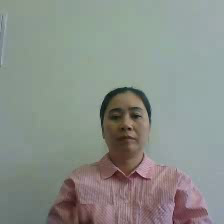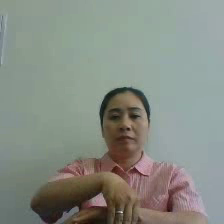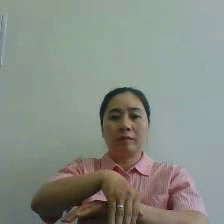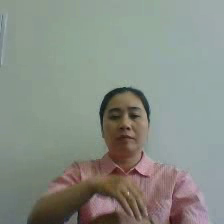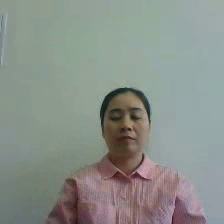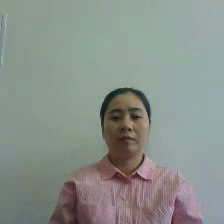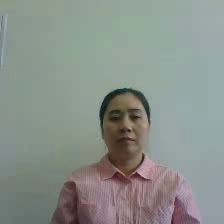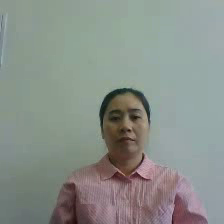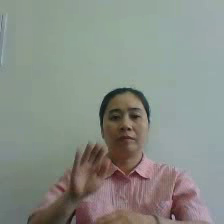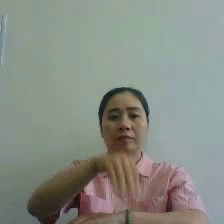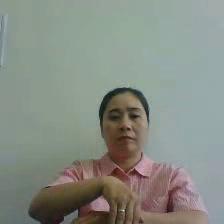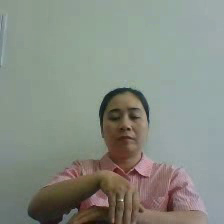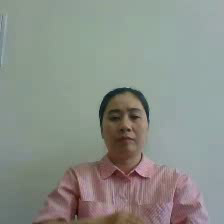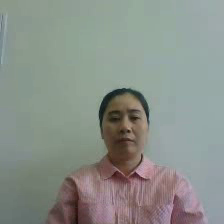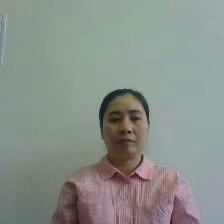Chiều